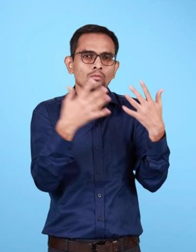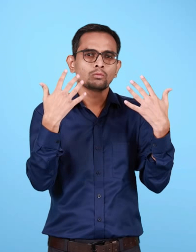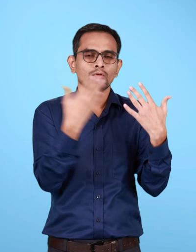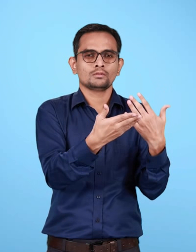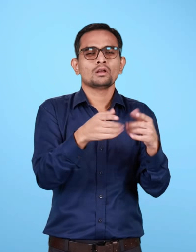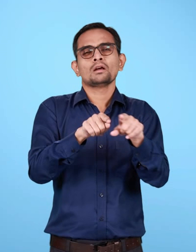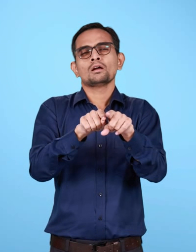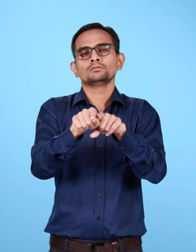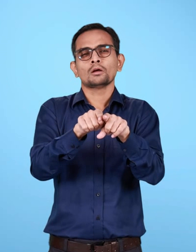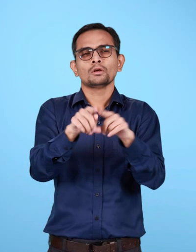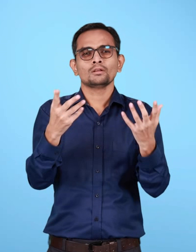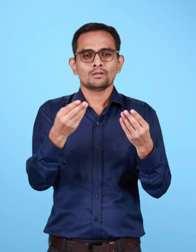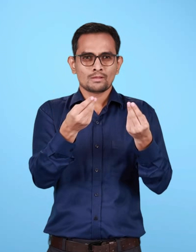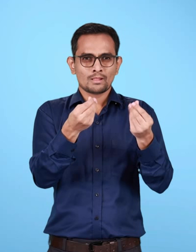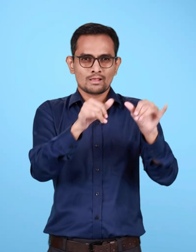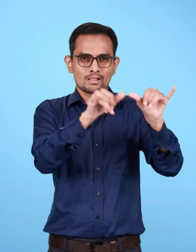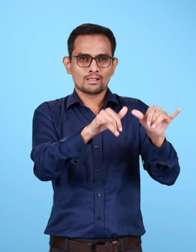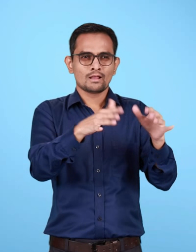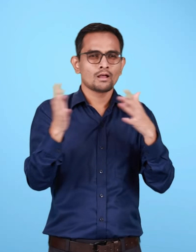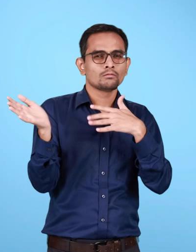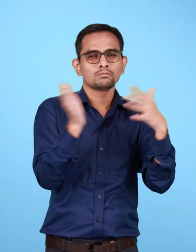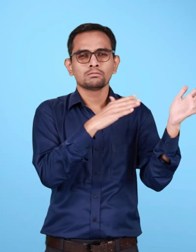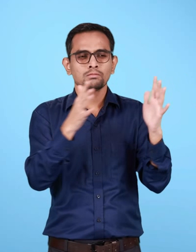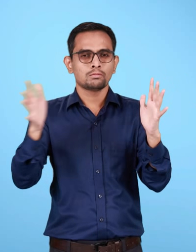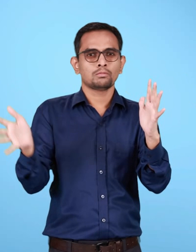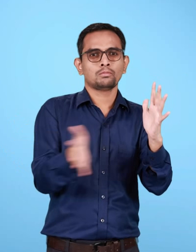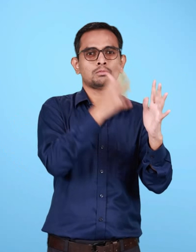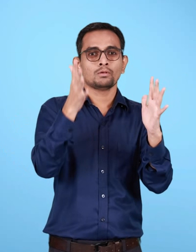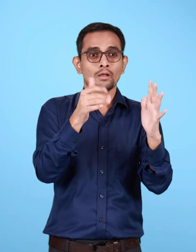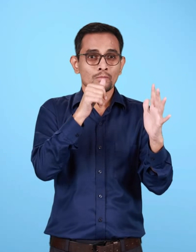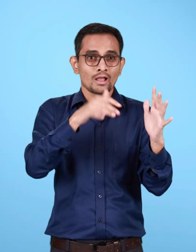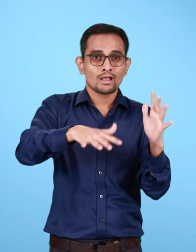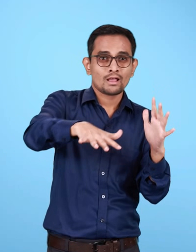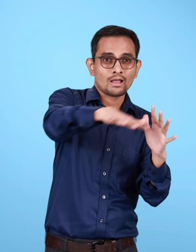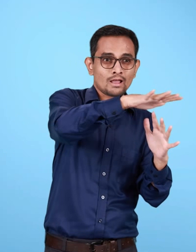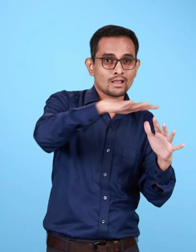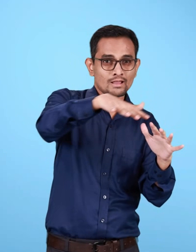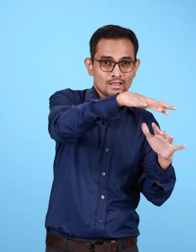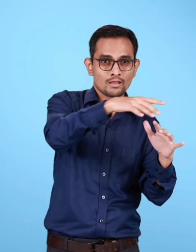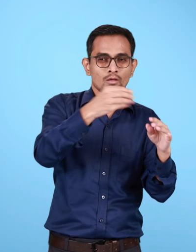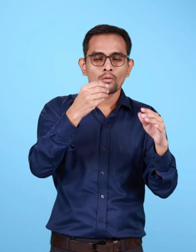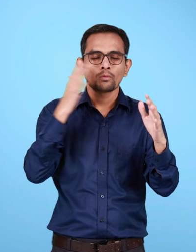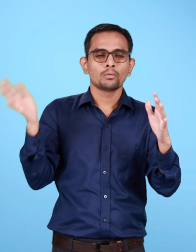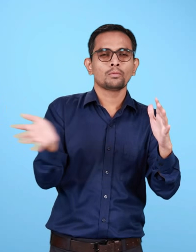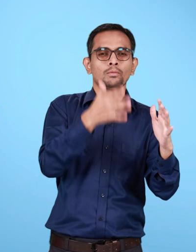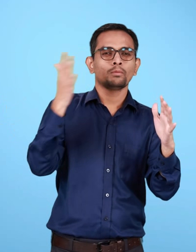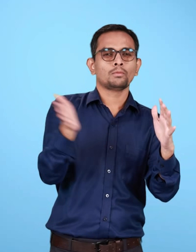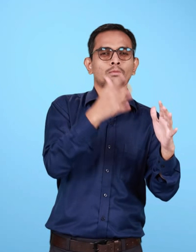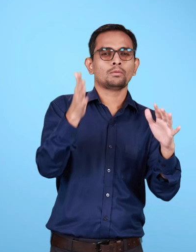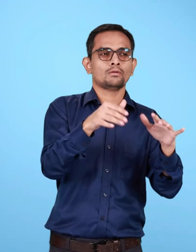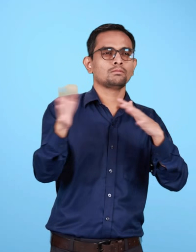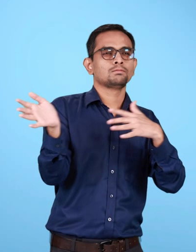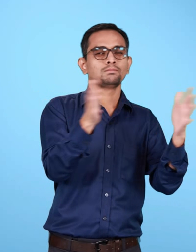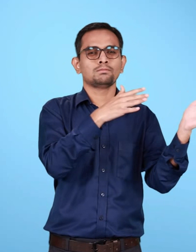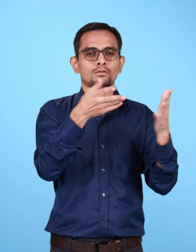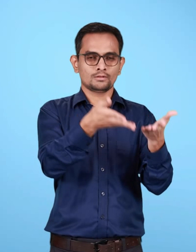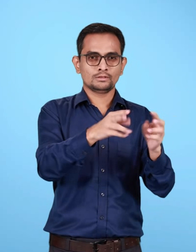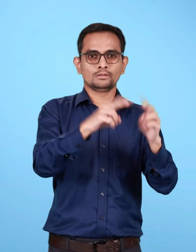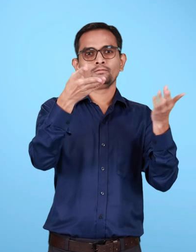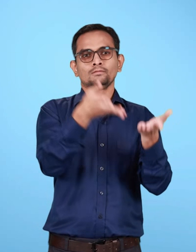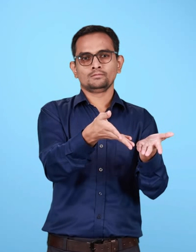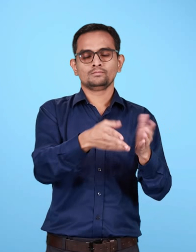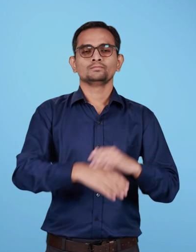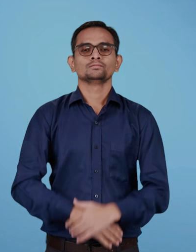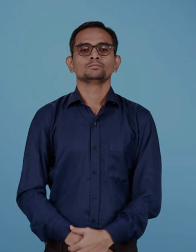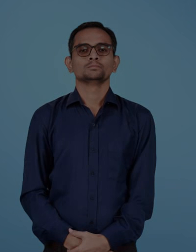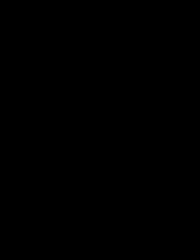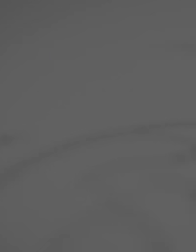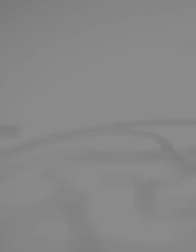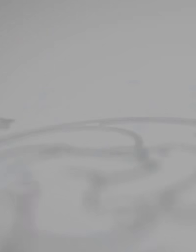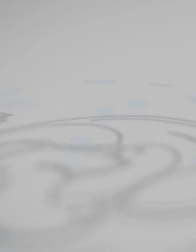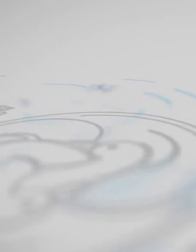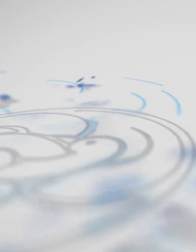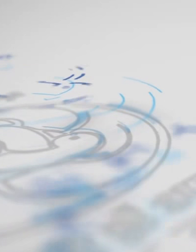For example, land and sea breeze.